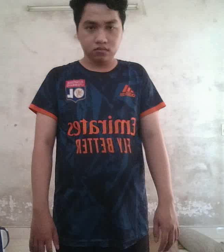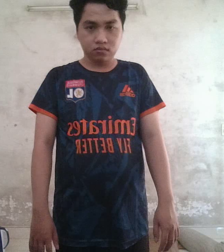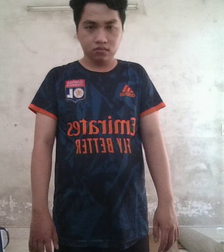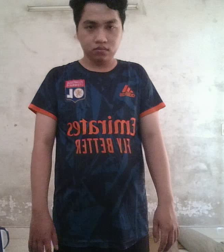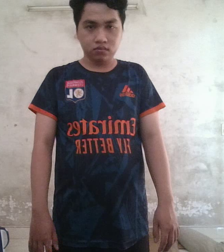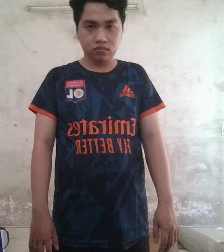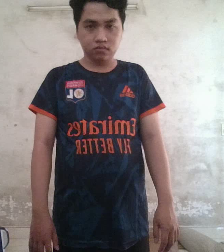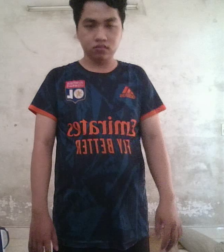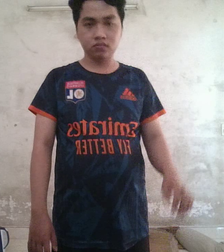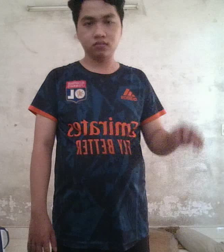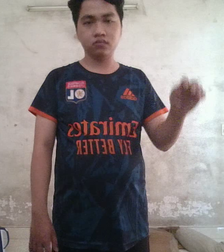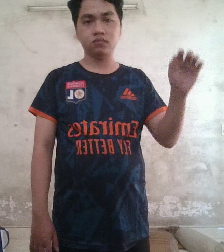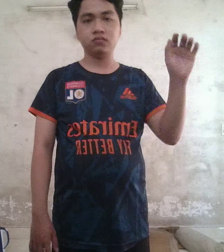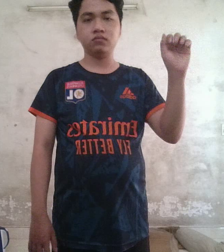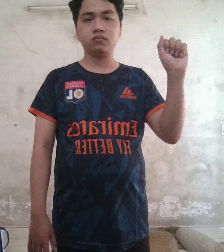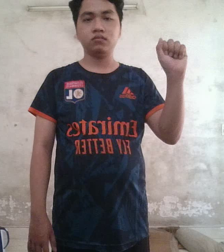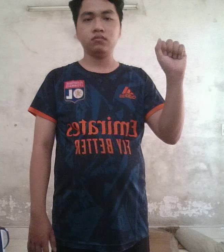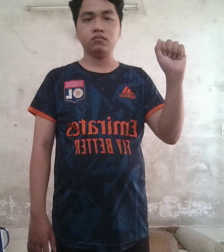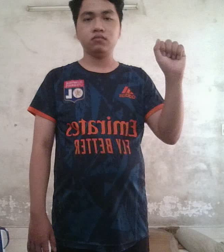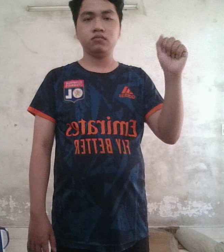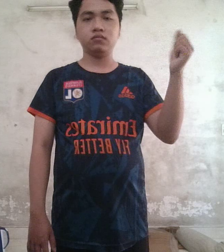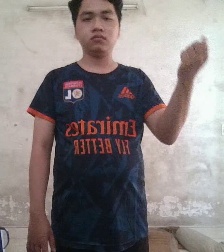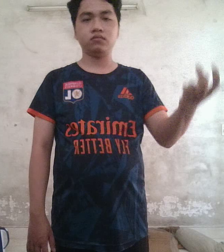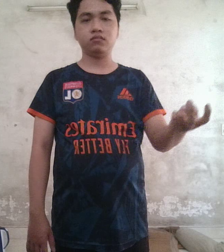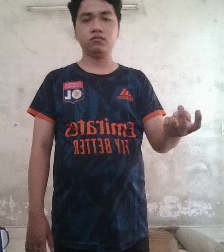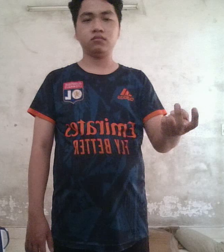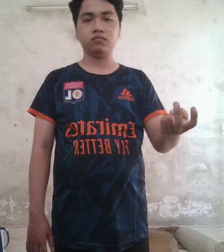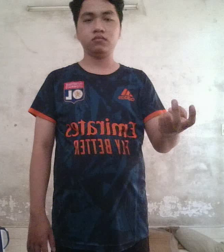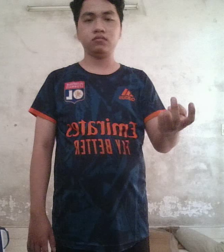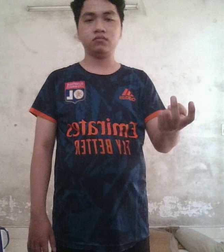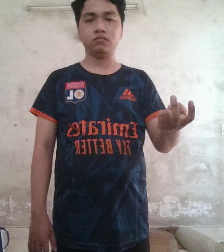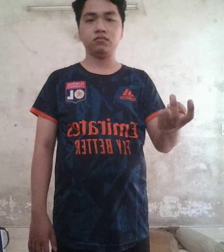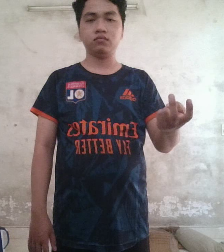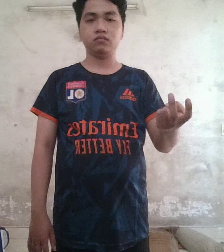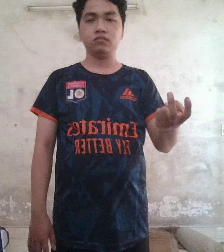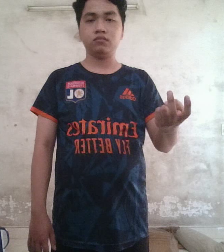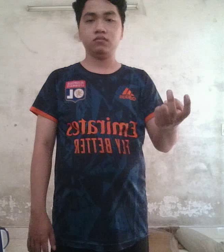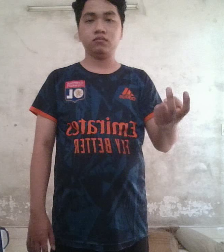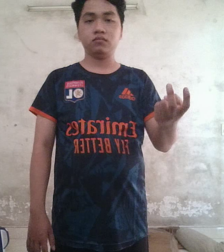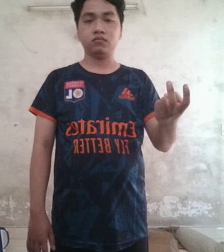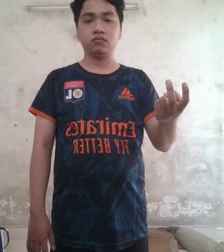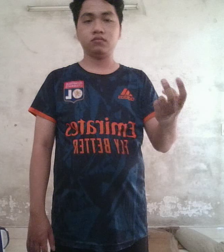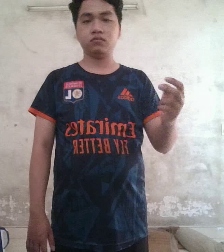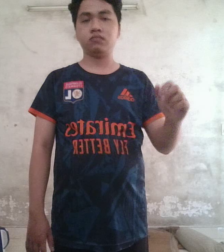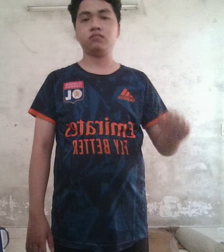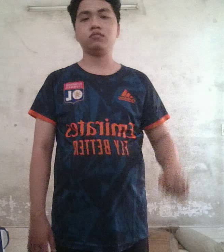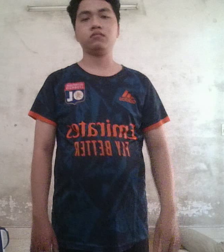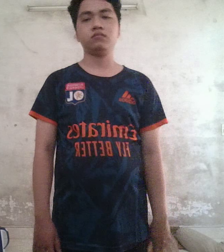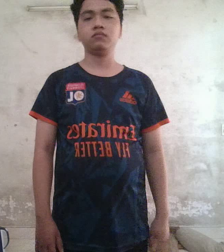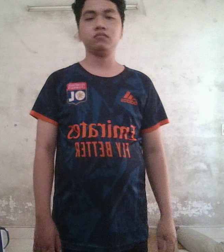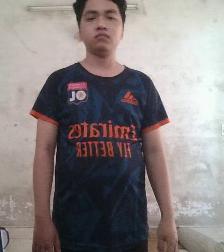ă